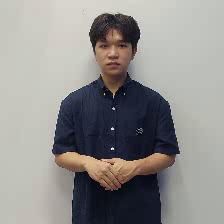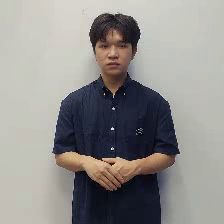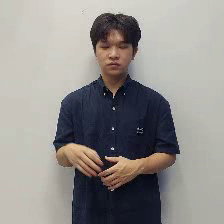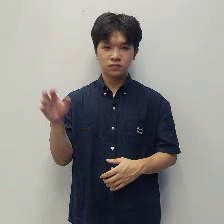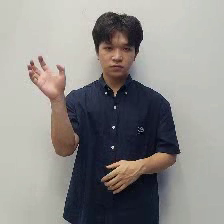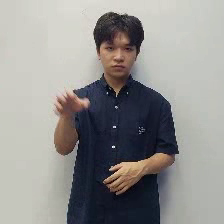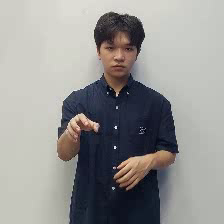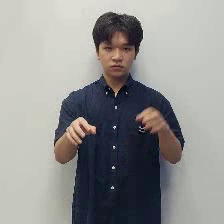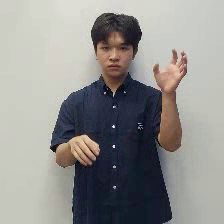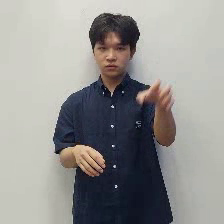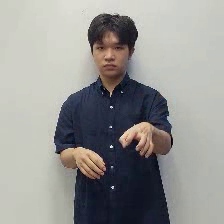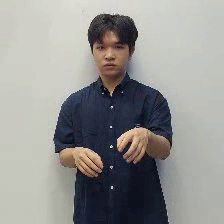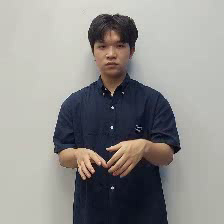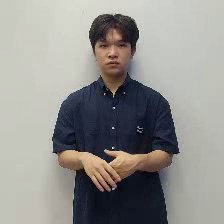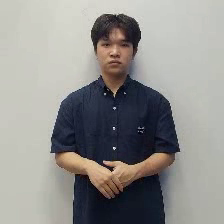Con gấu